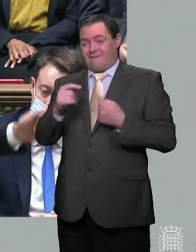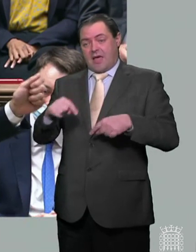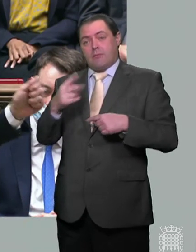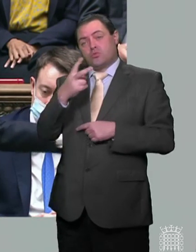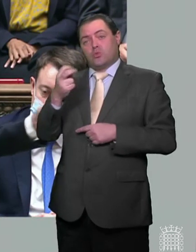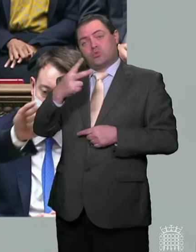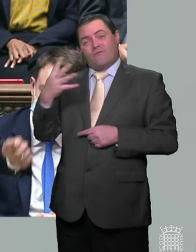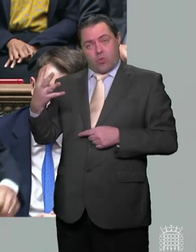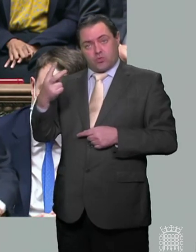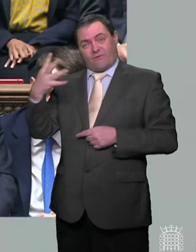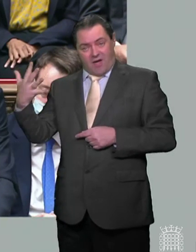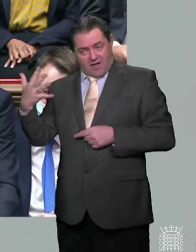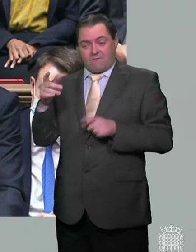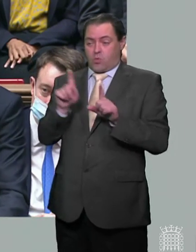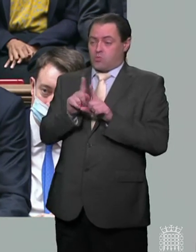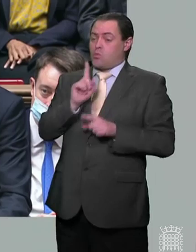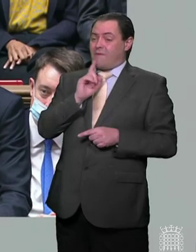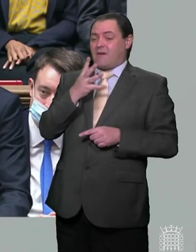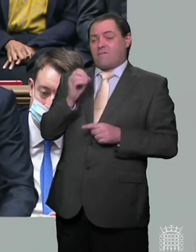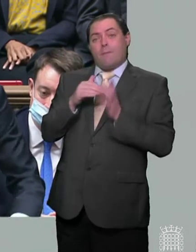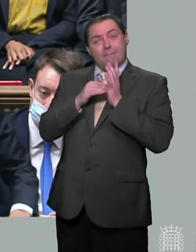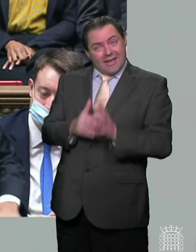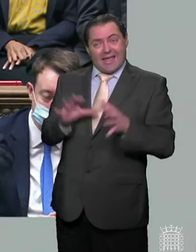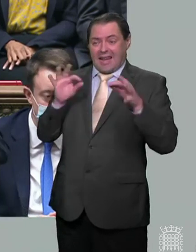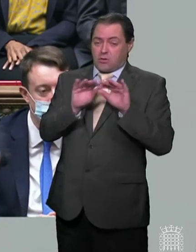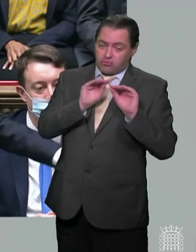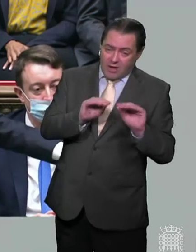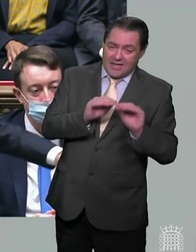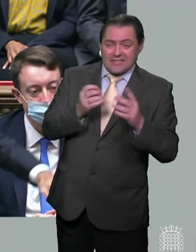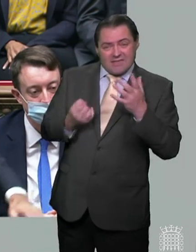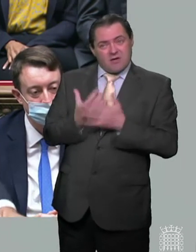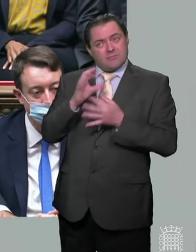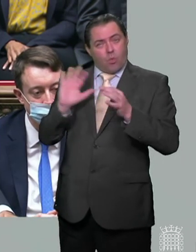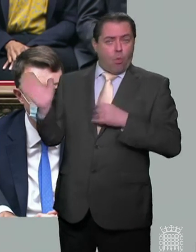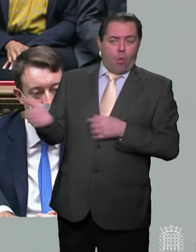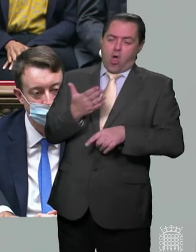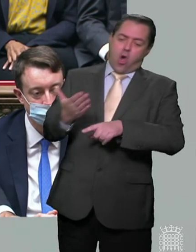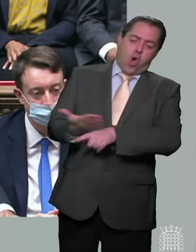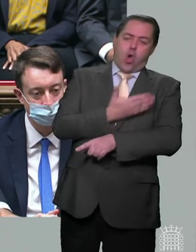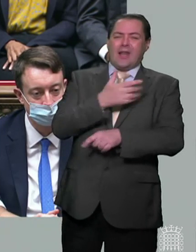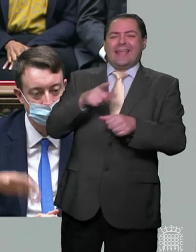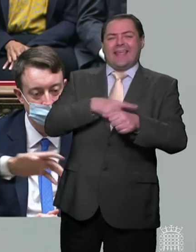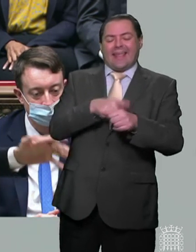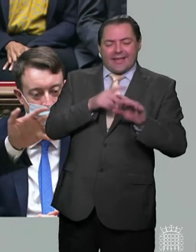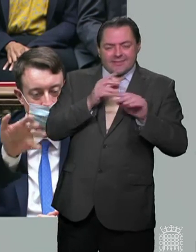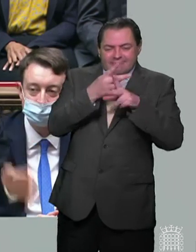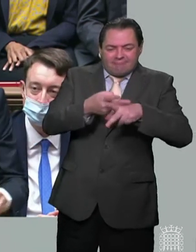We are confirming £150 million to support training and development for the entire early years workforce.